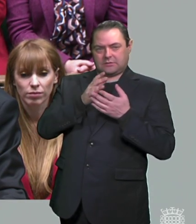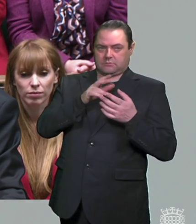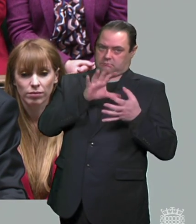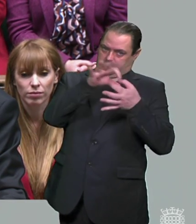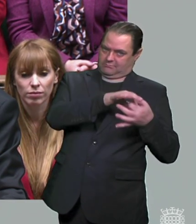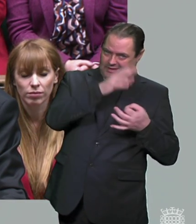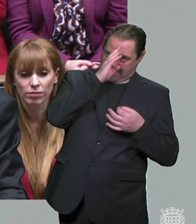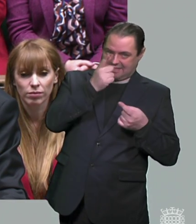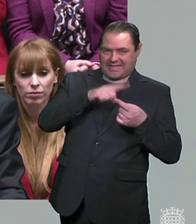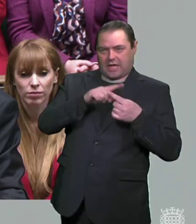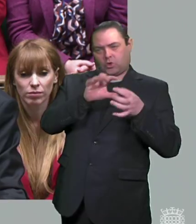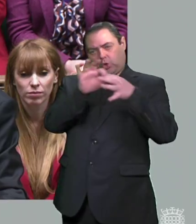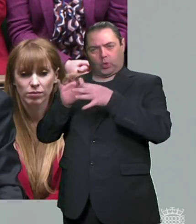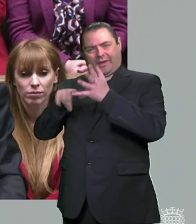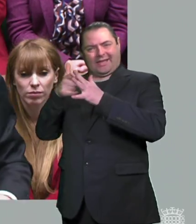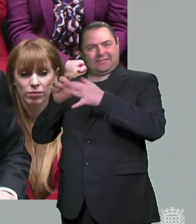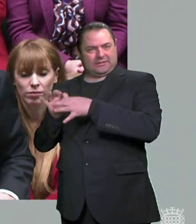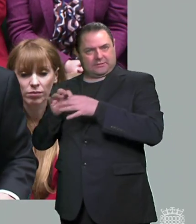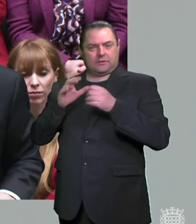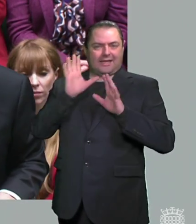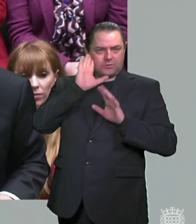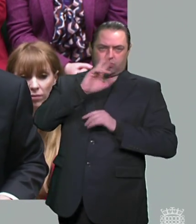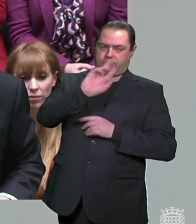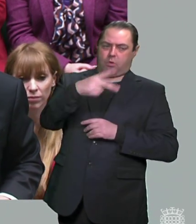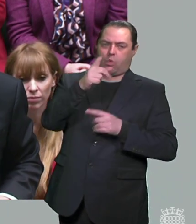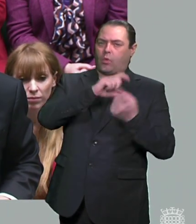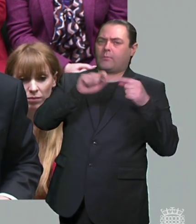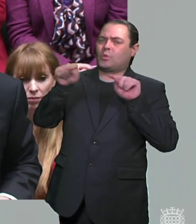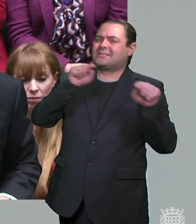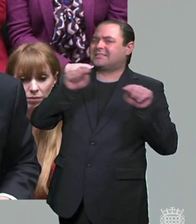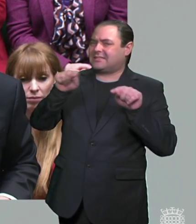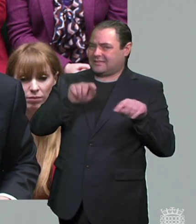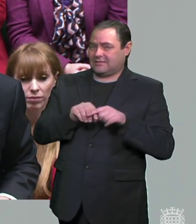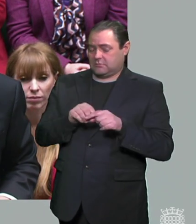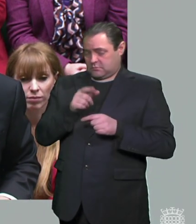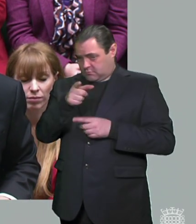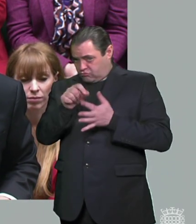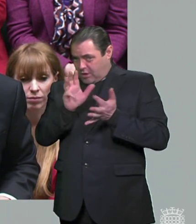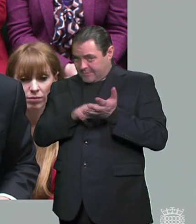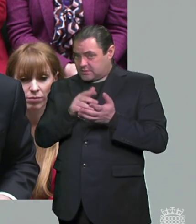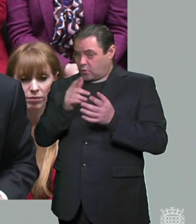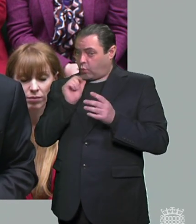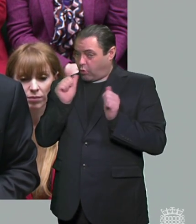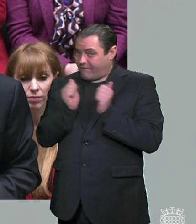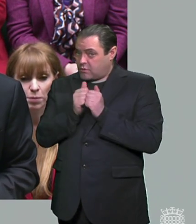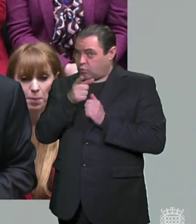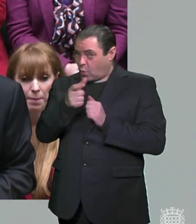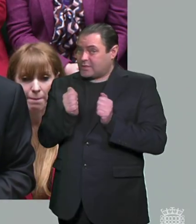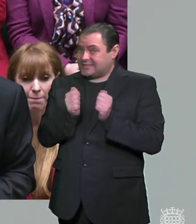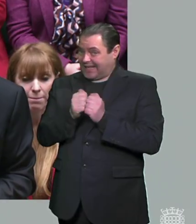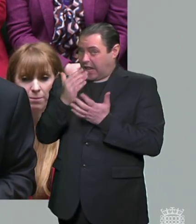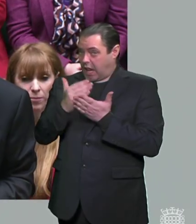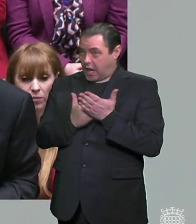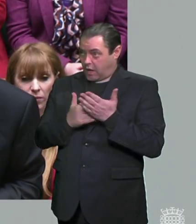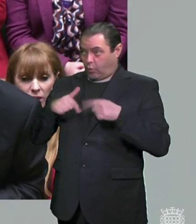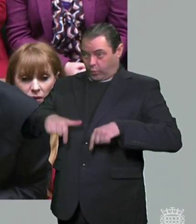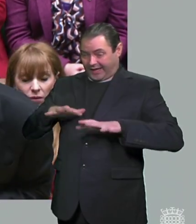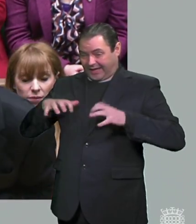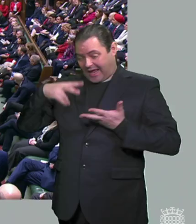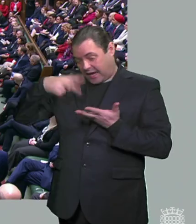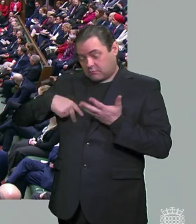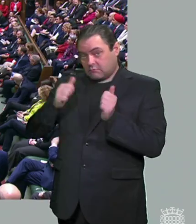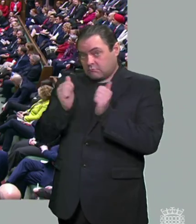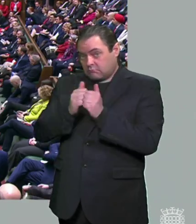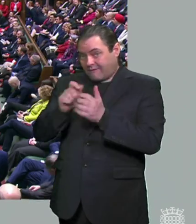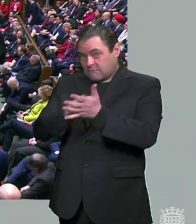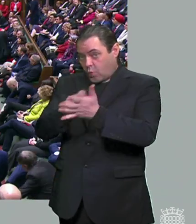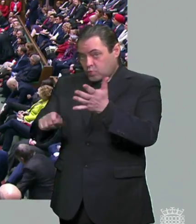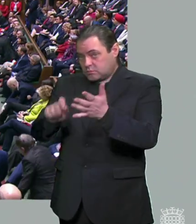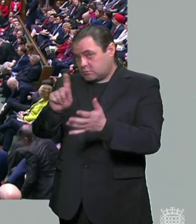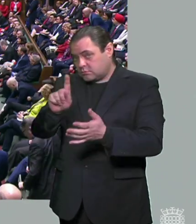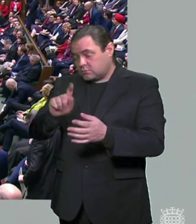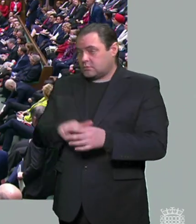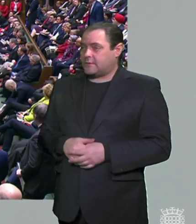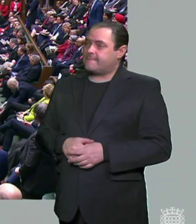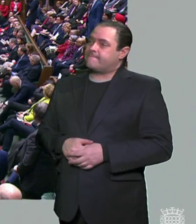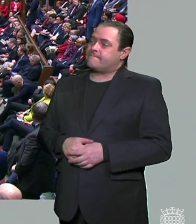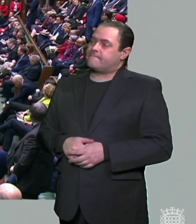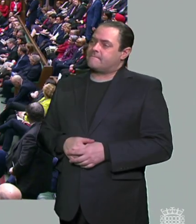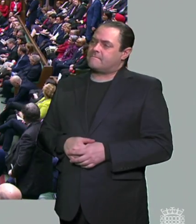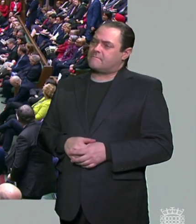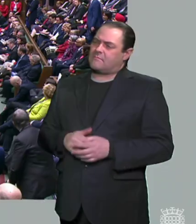It is vital their voices are heard. Can the Prime Minister confirm that whatever deal he brings back, this House will get a vote on it?